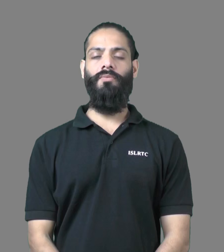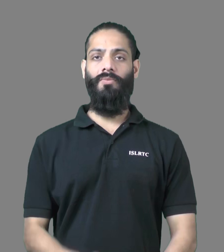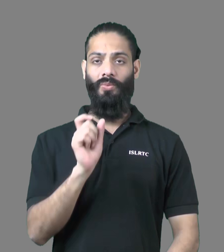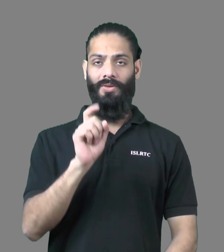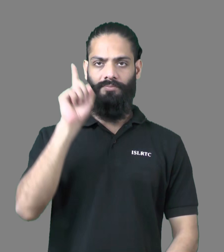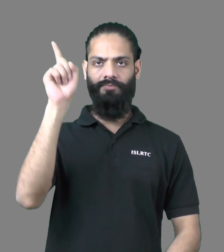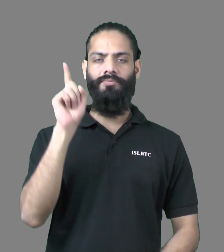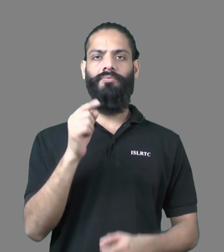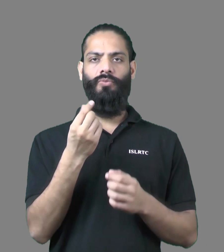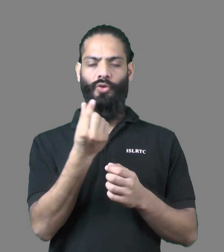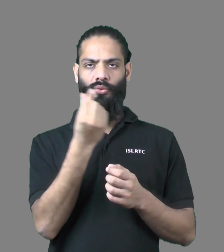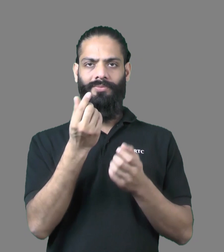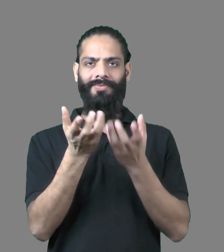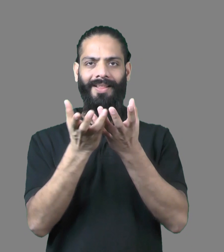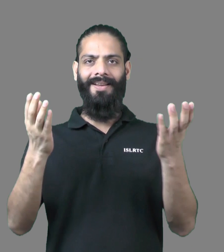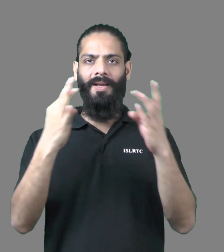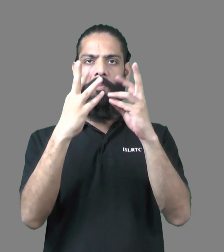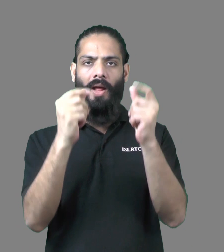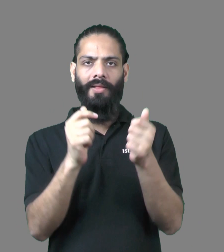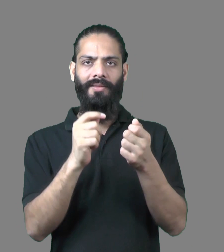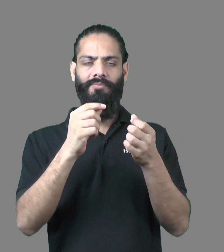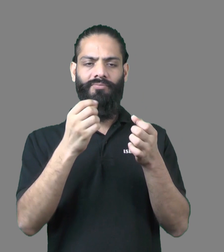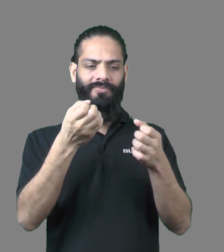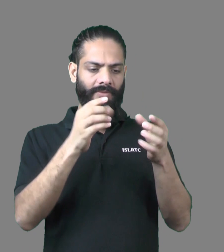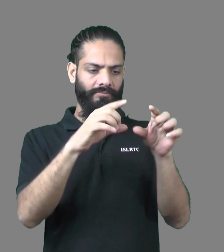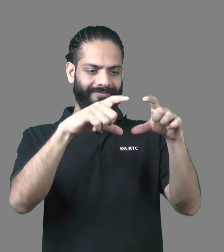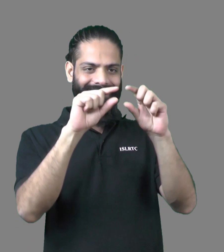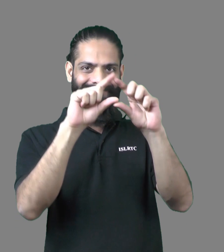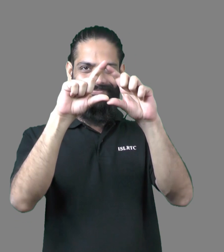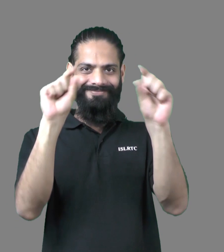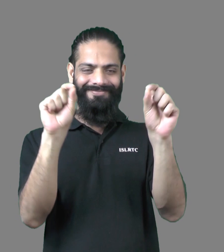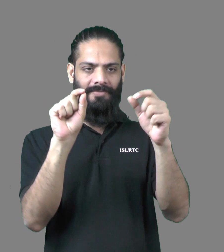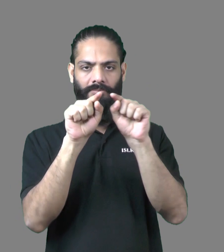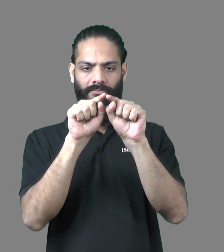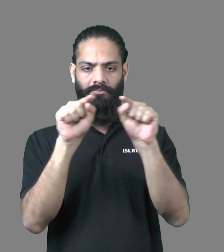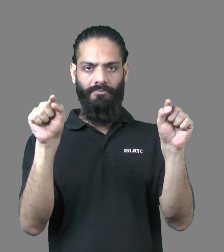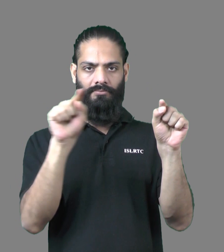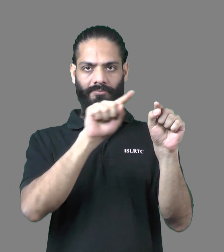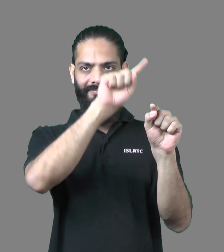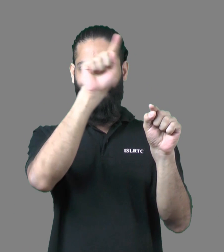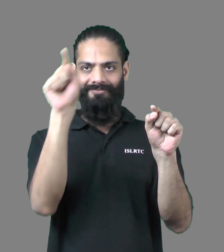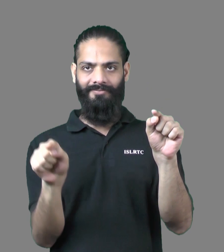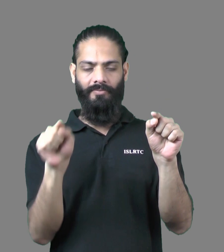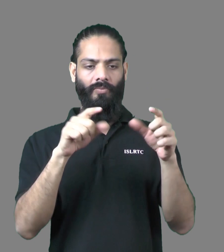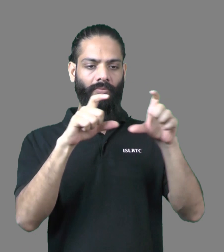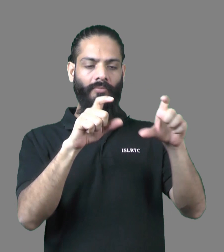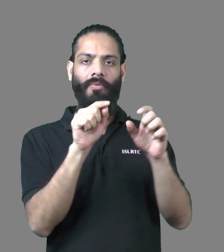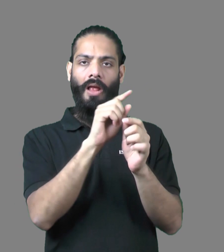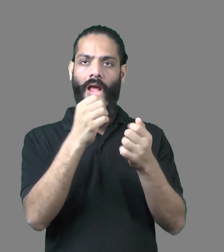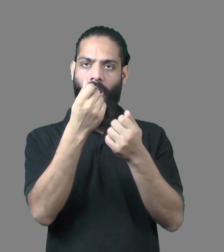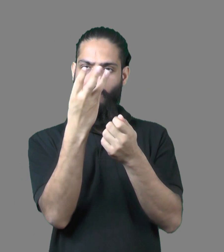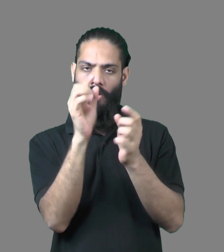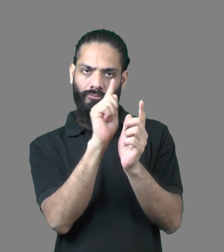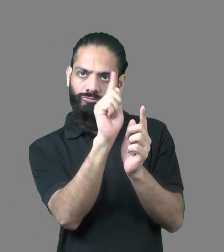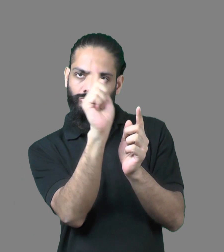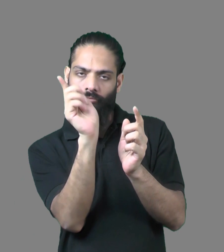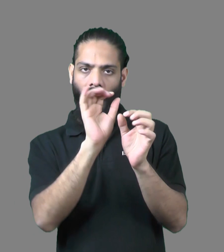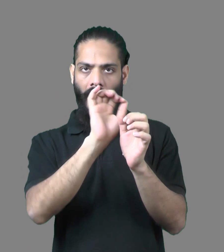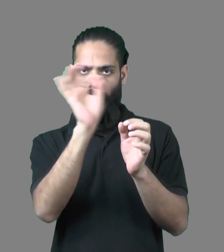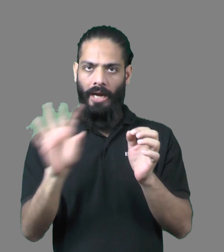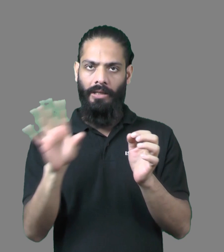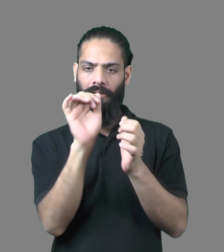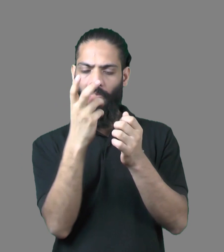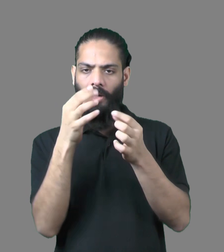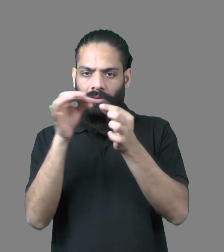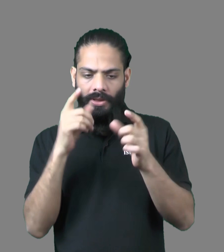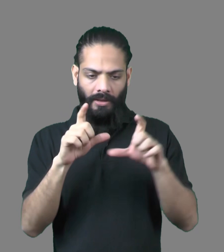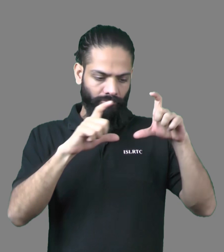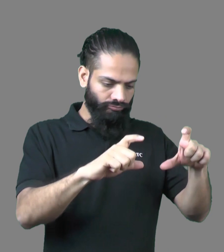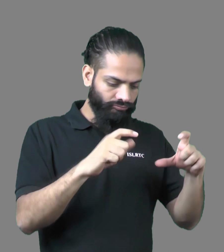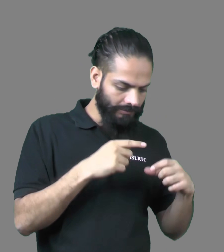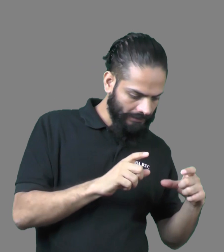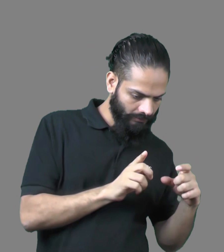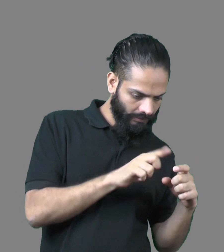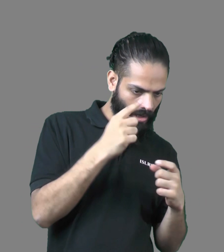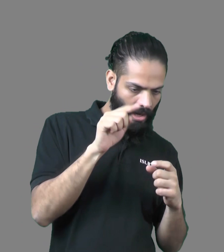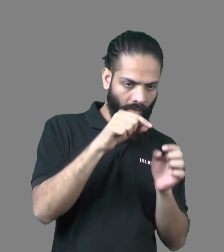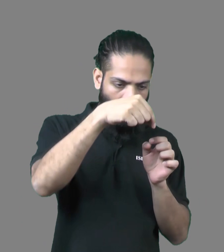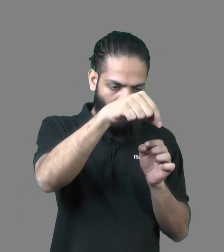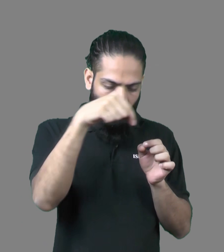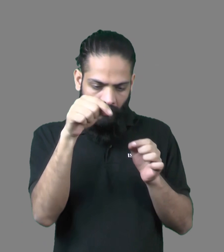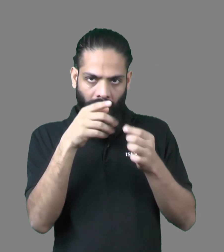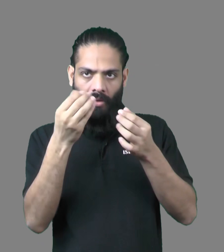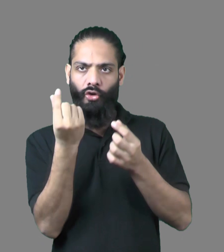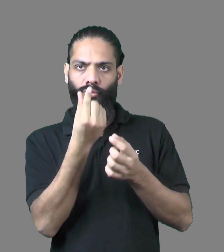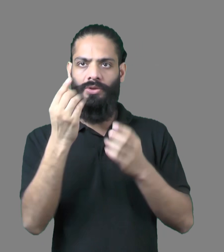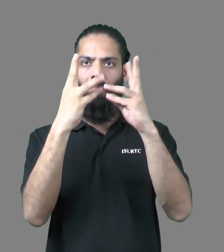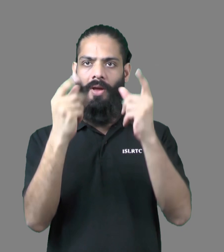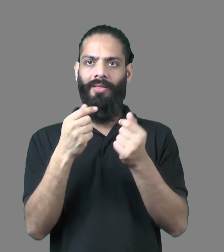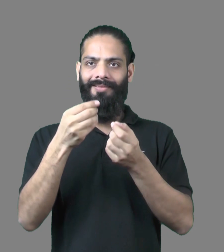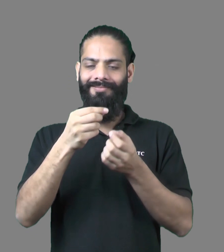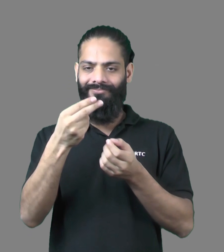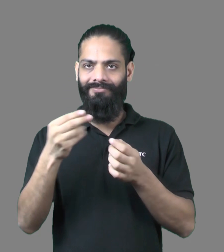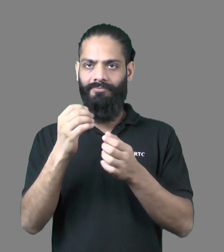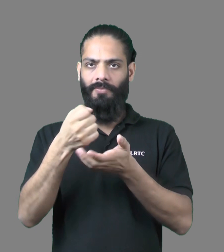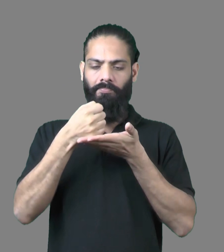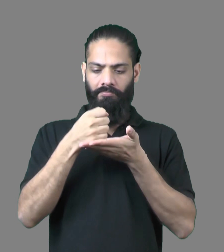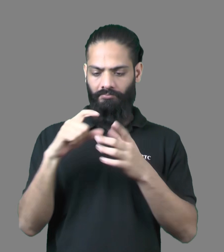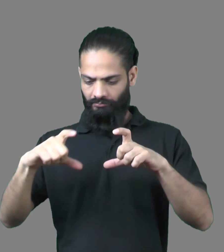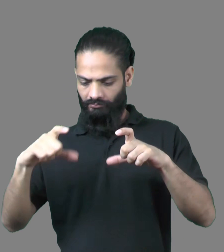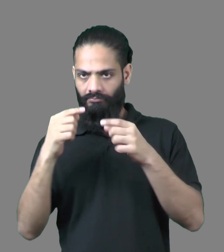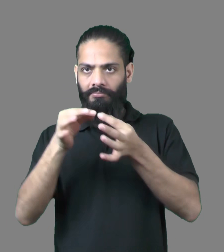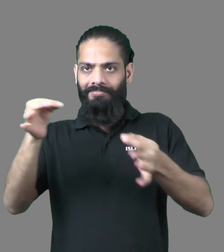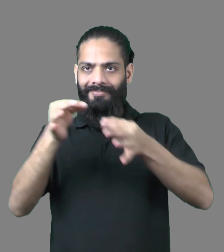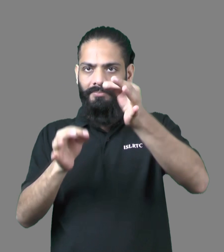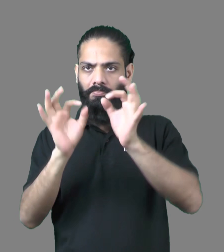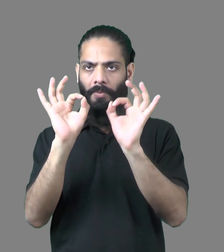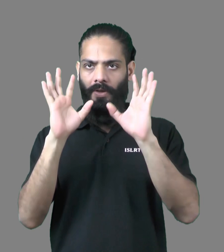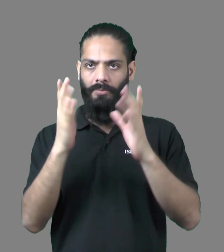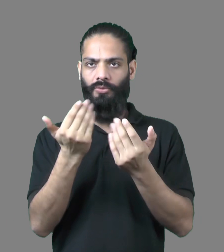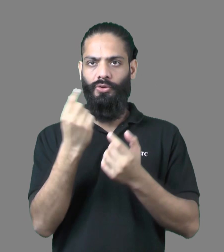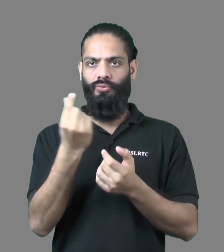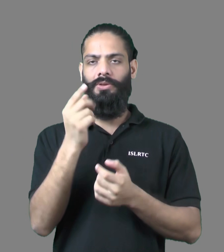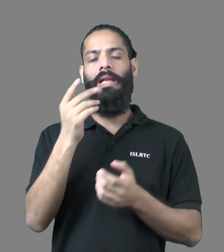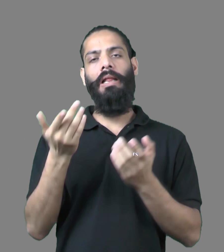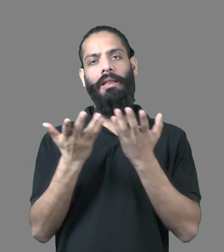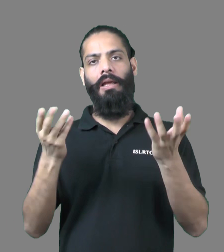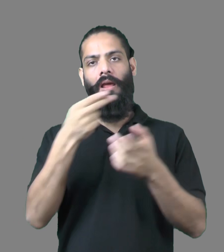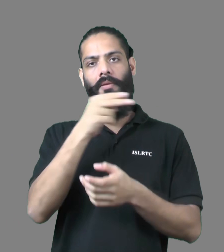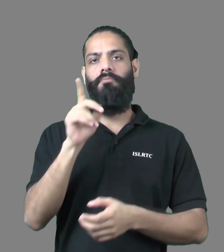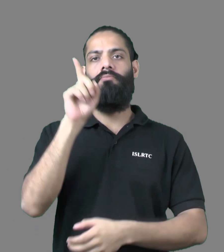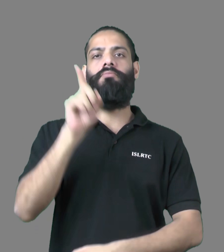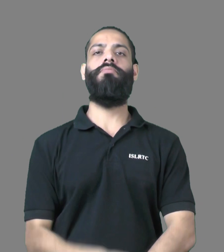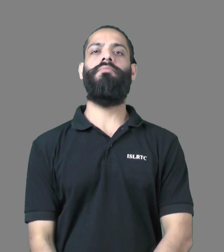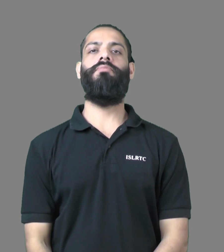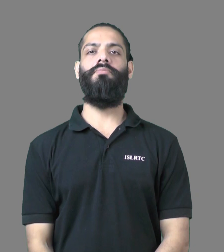Protractor